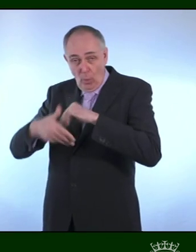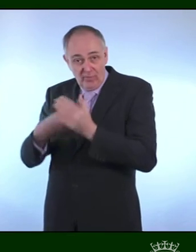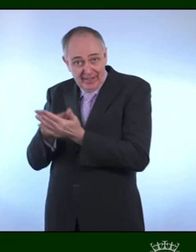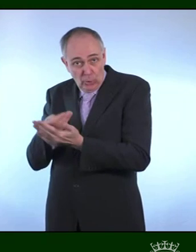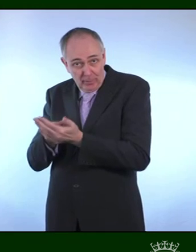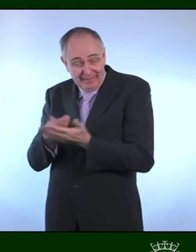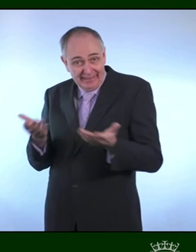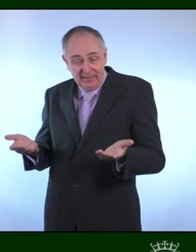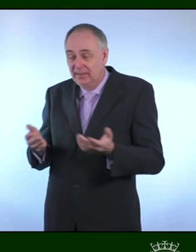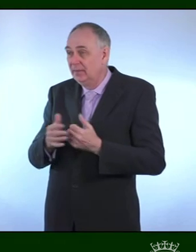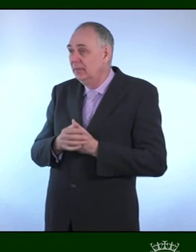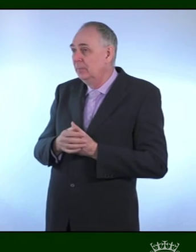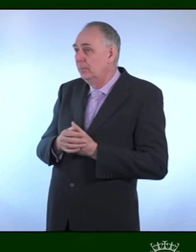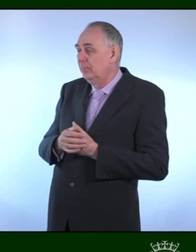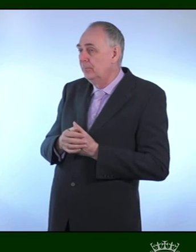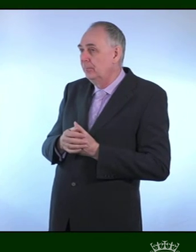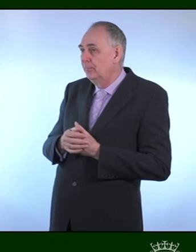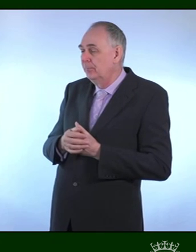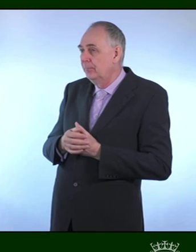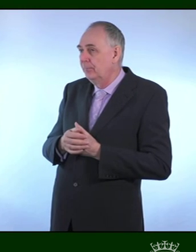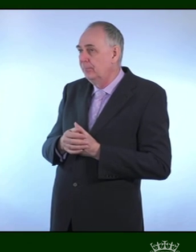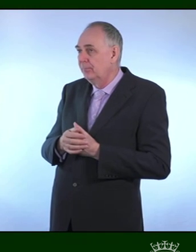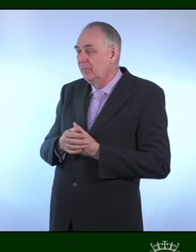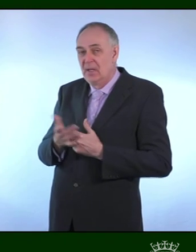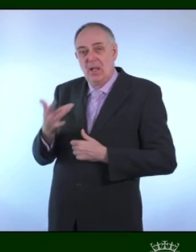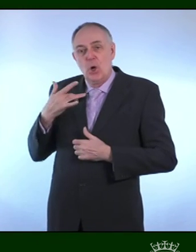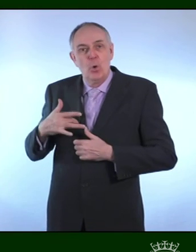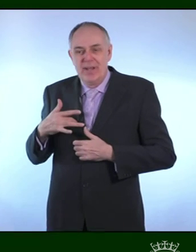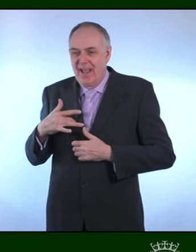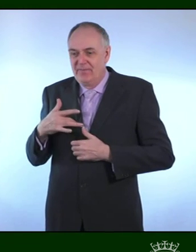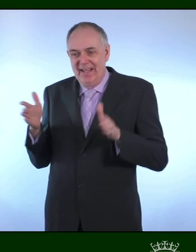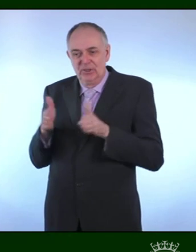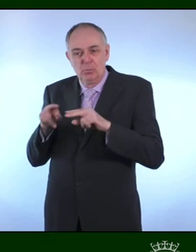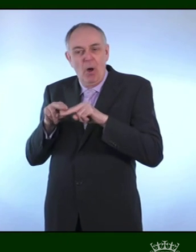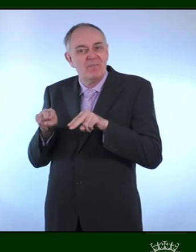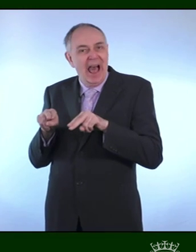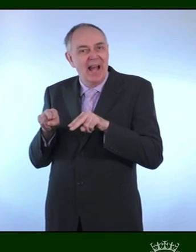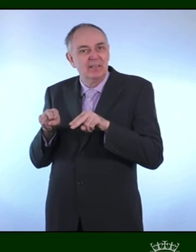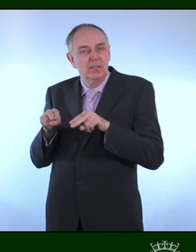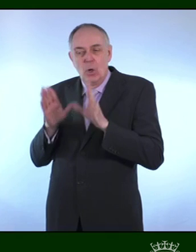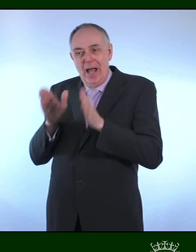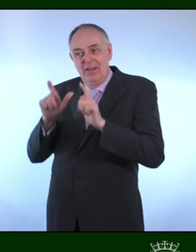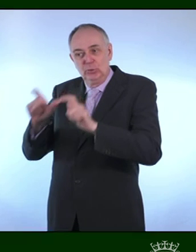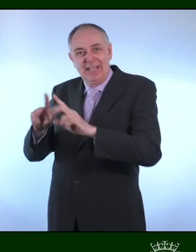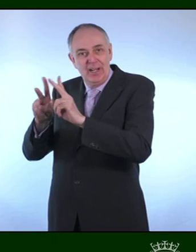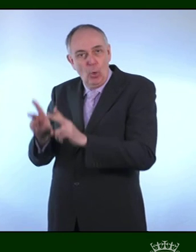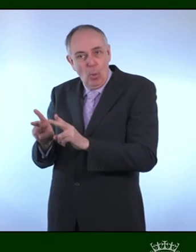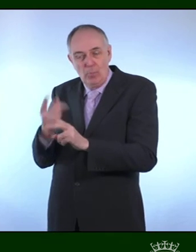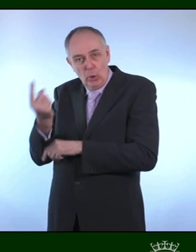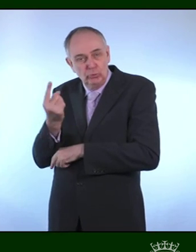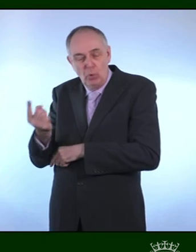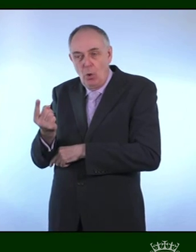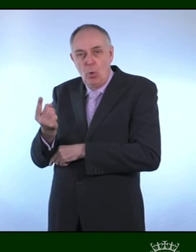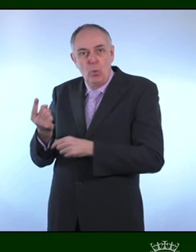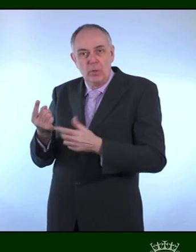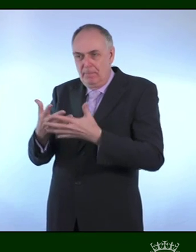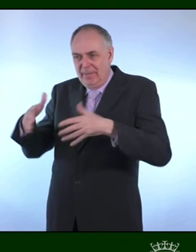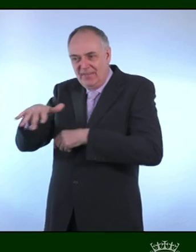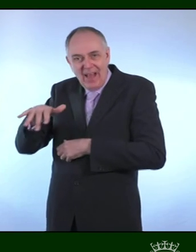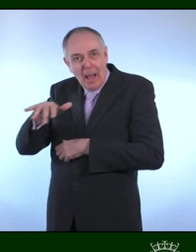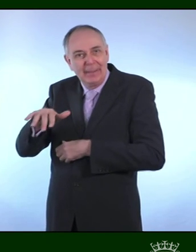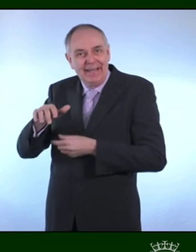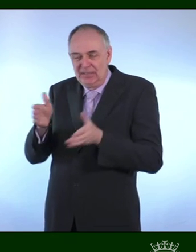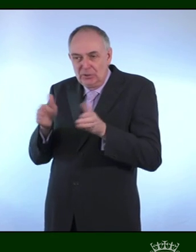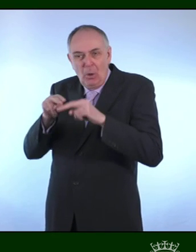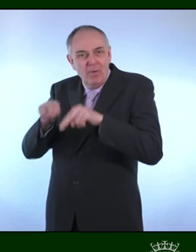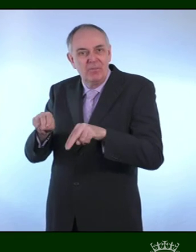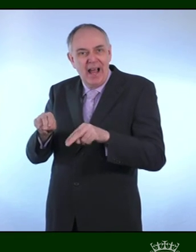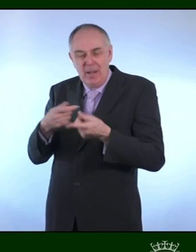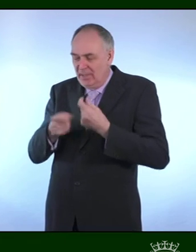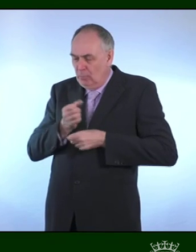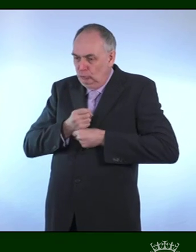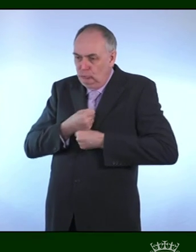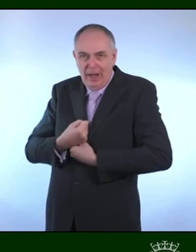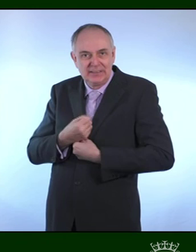If you are living in a small flat and you are told to isolate, when you have a large family with a large number of children, the levels of stress are going to be huge.